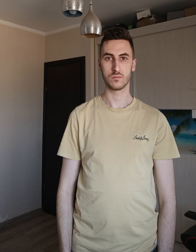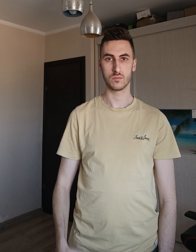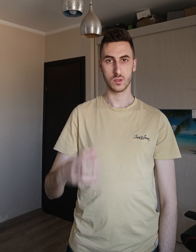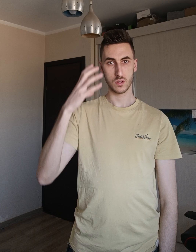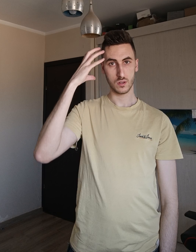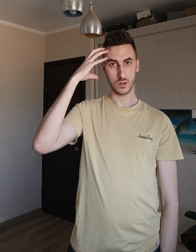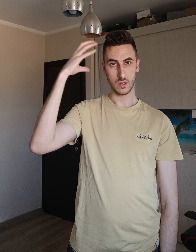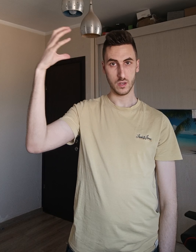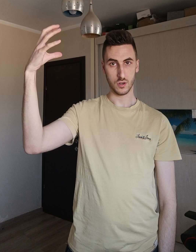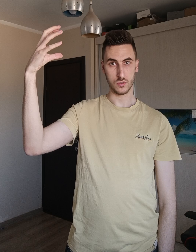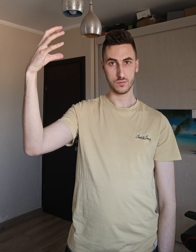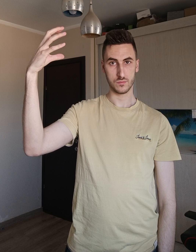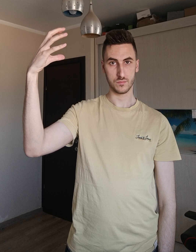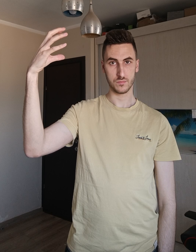לאהוב